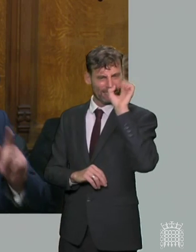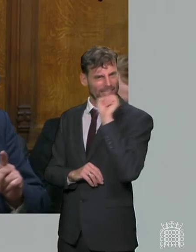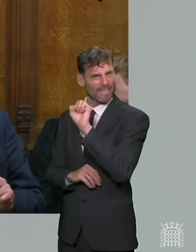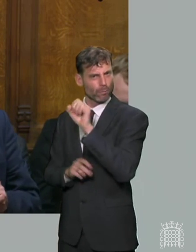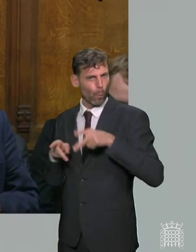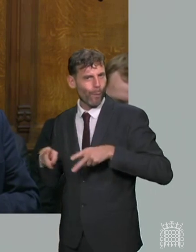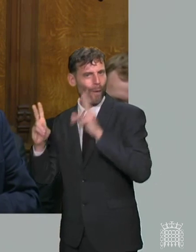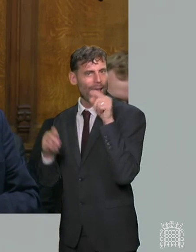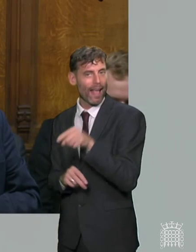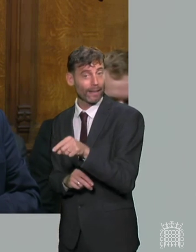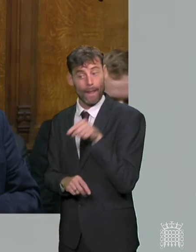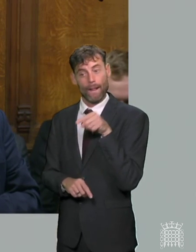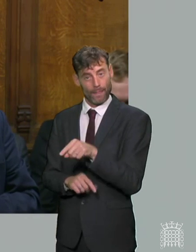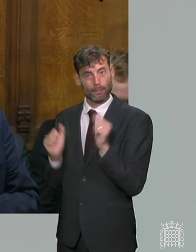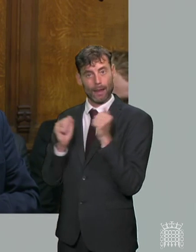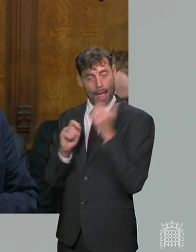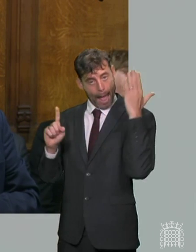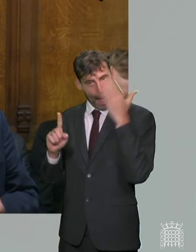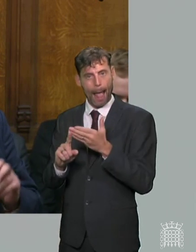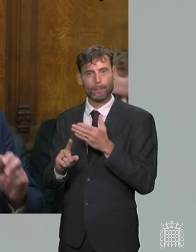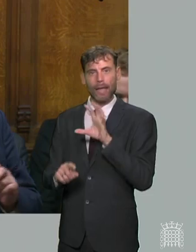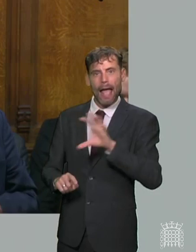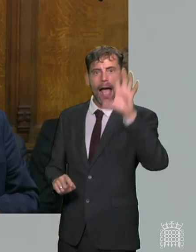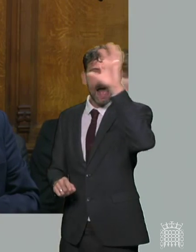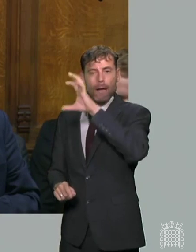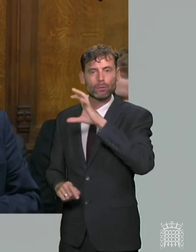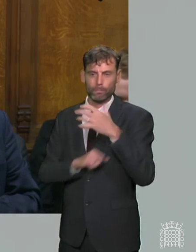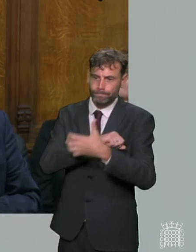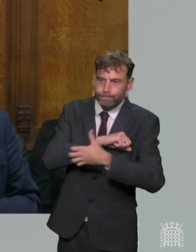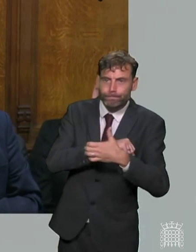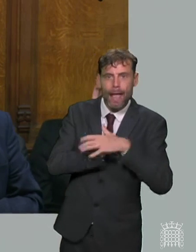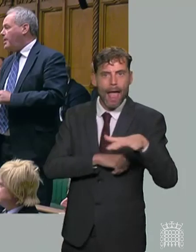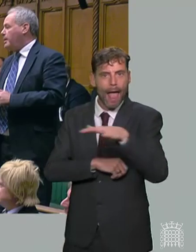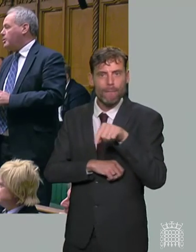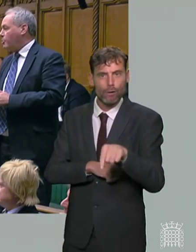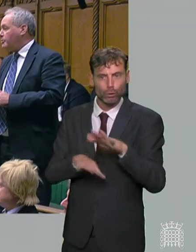This is particularly aimed at areas of deprivation and disadvantaged children.